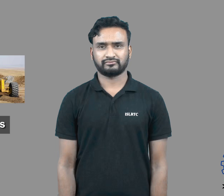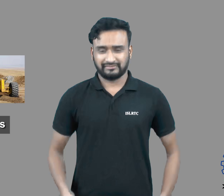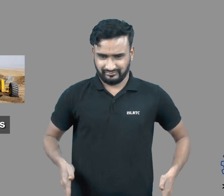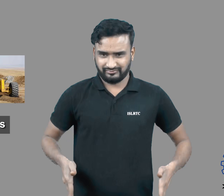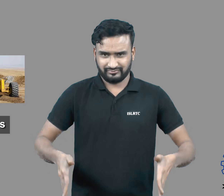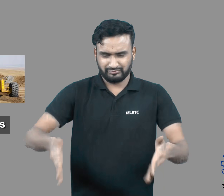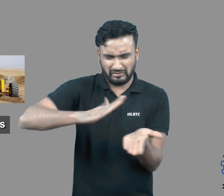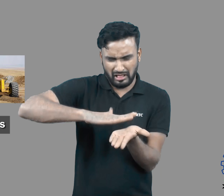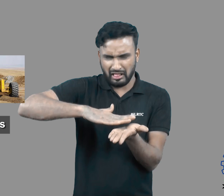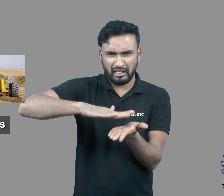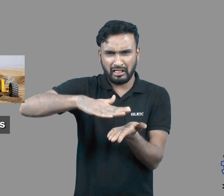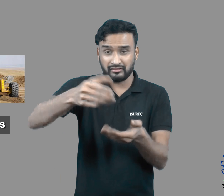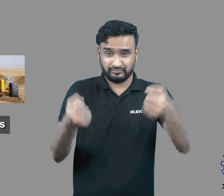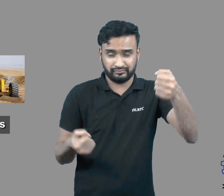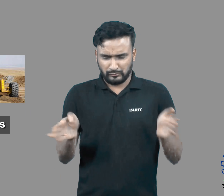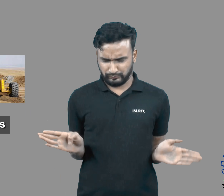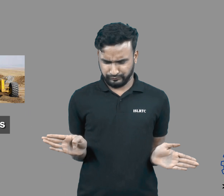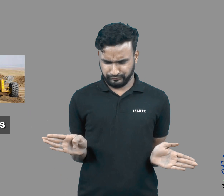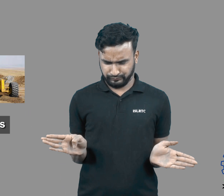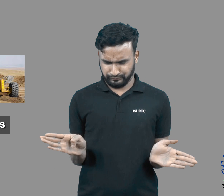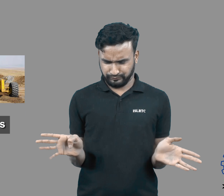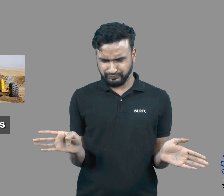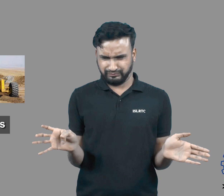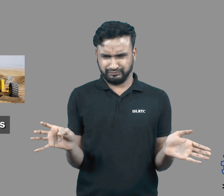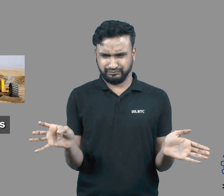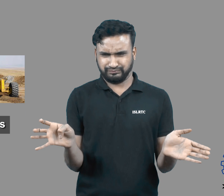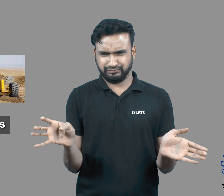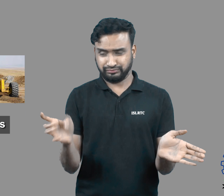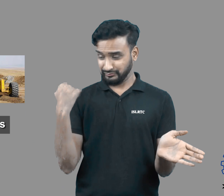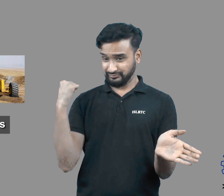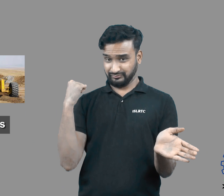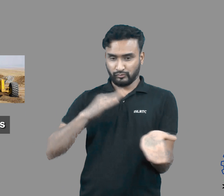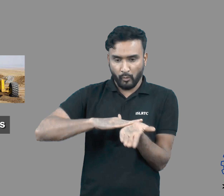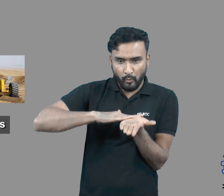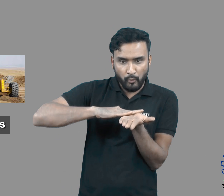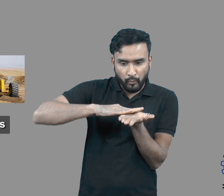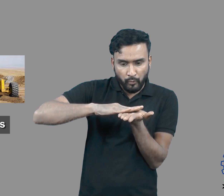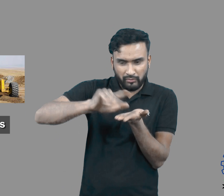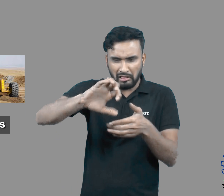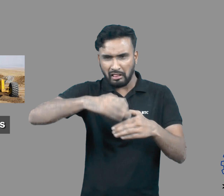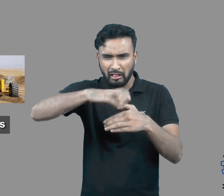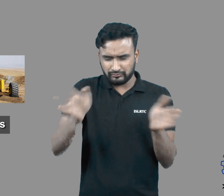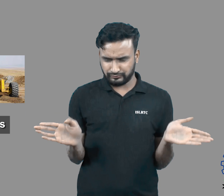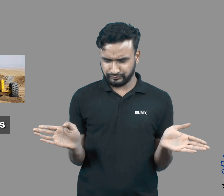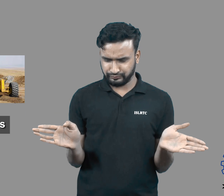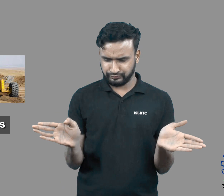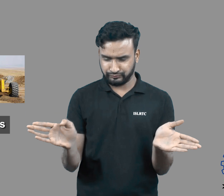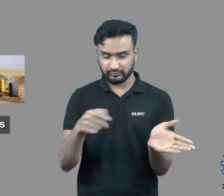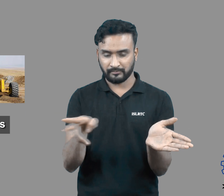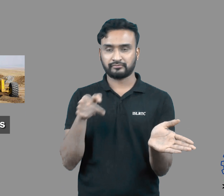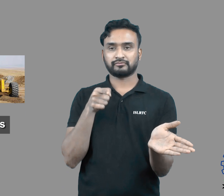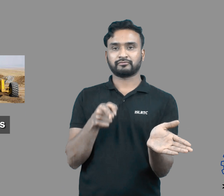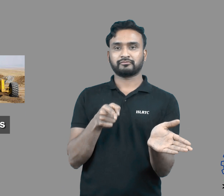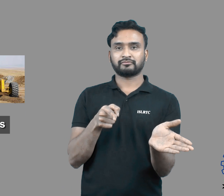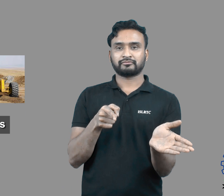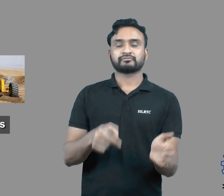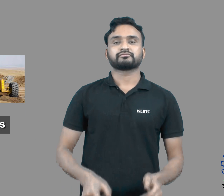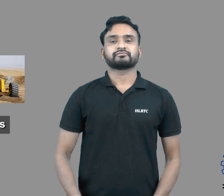Graders